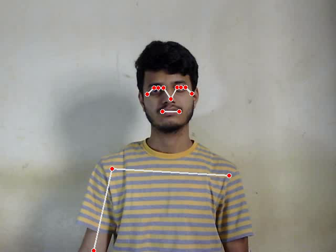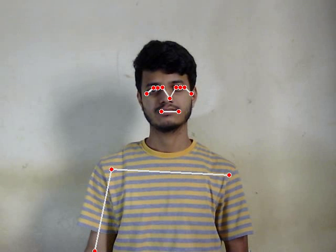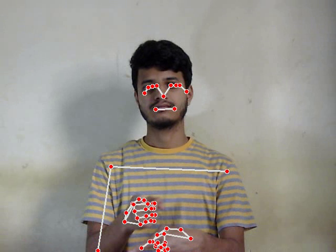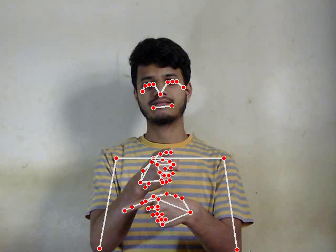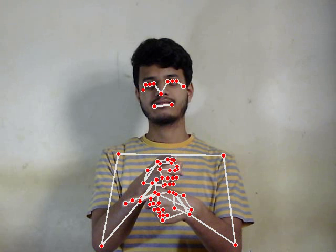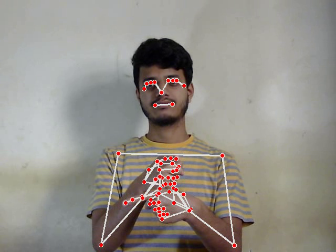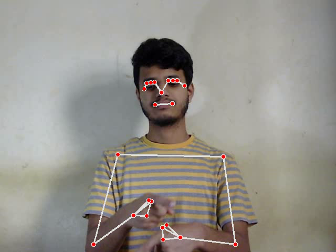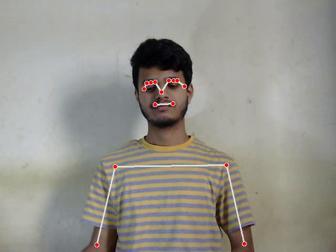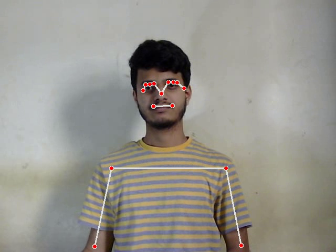right